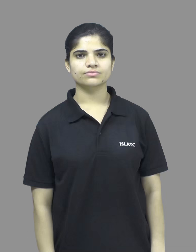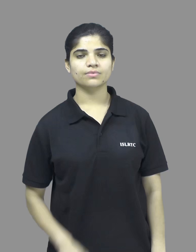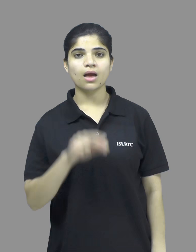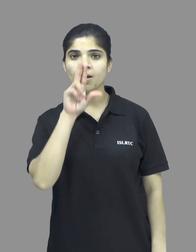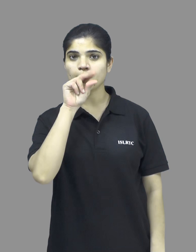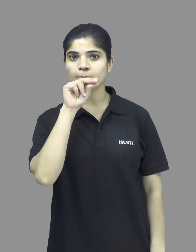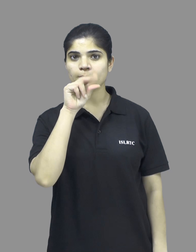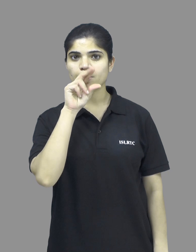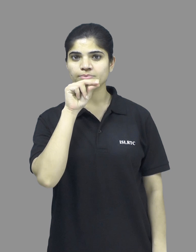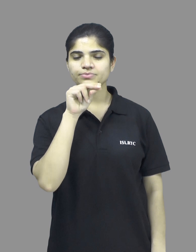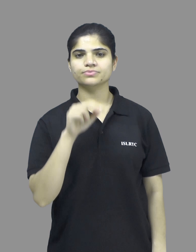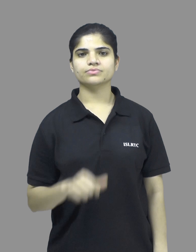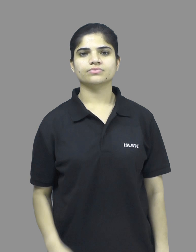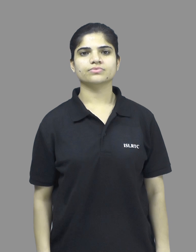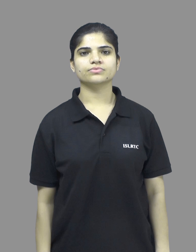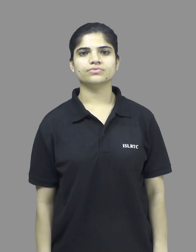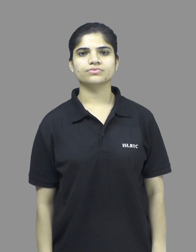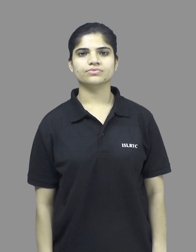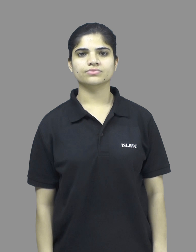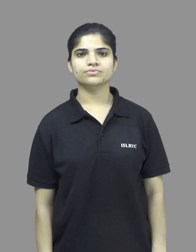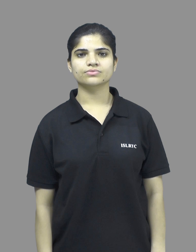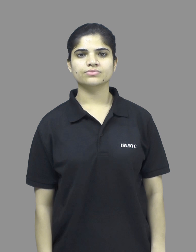Speak Speech